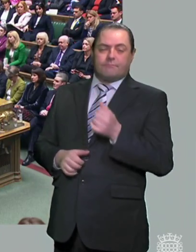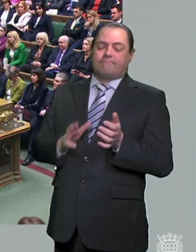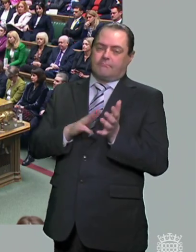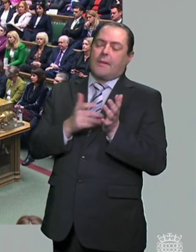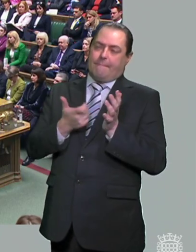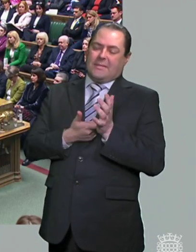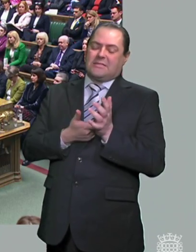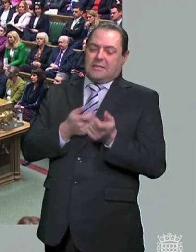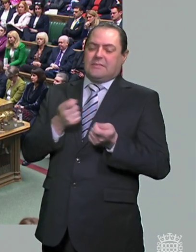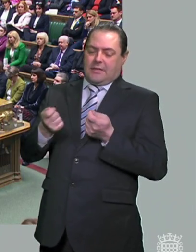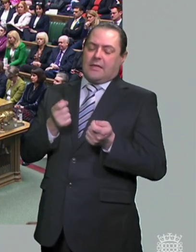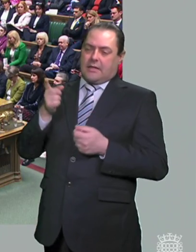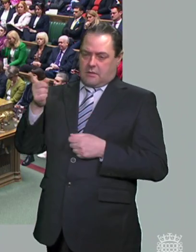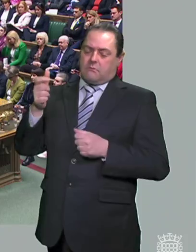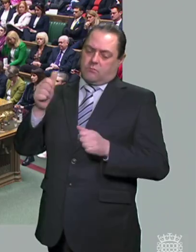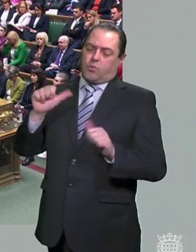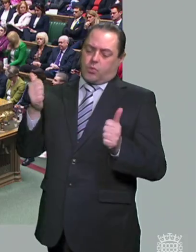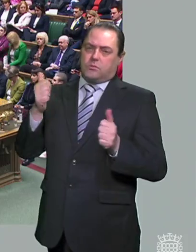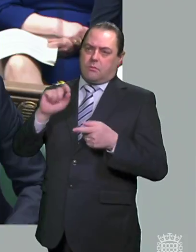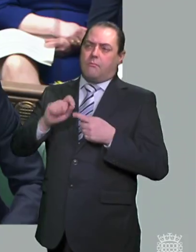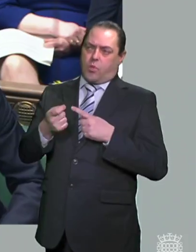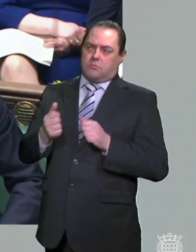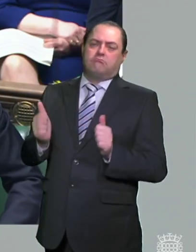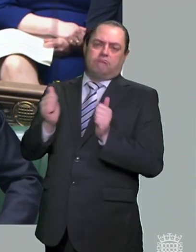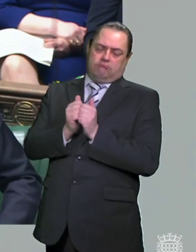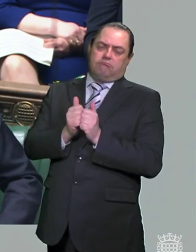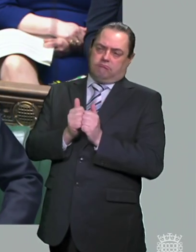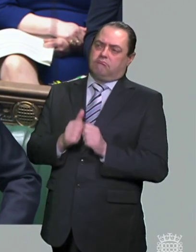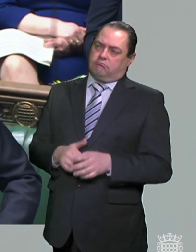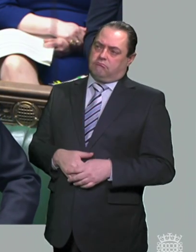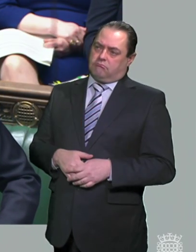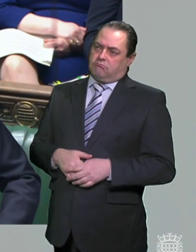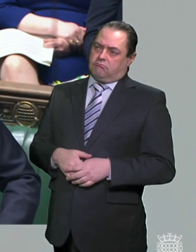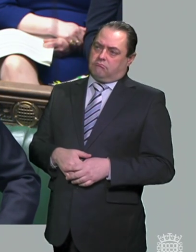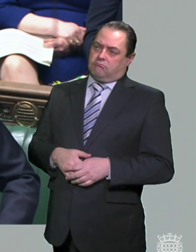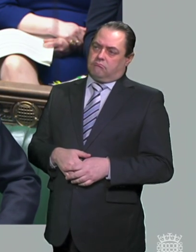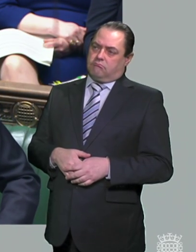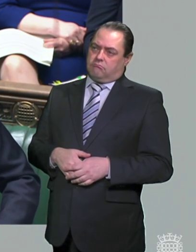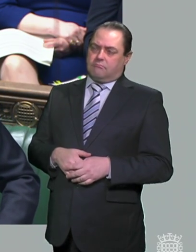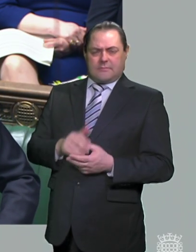The honourable Lady makes an excellent point and I wholeheartedly agree with her.